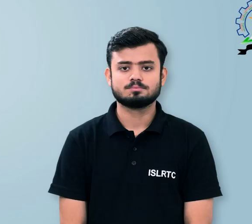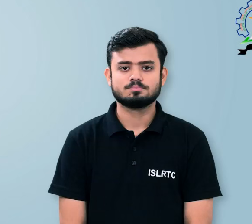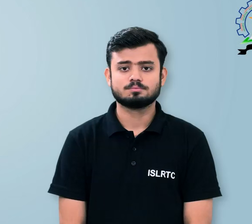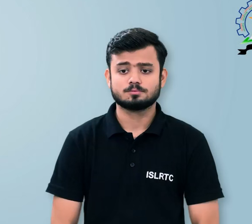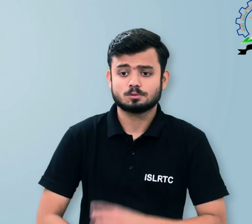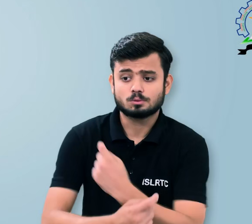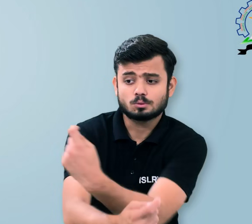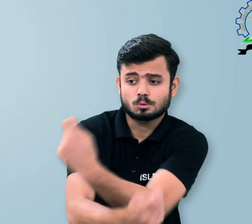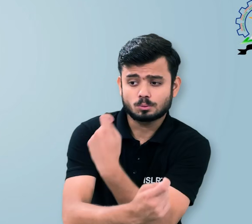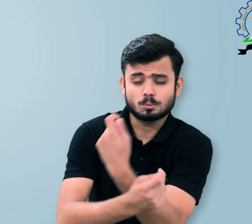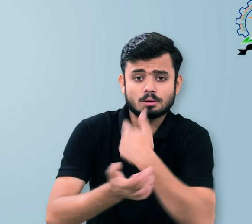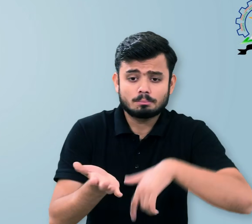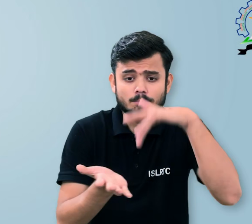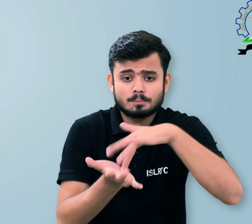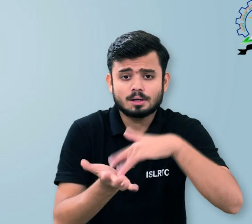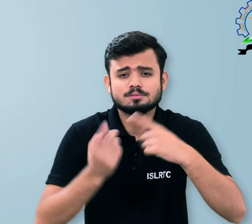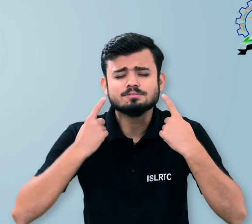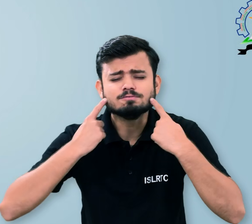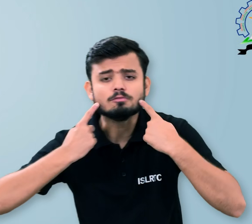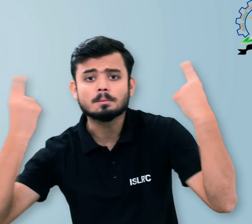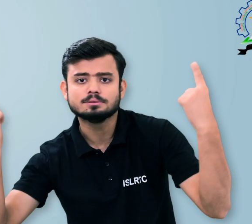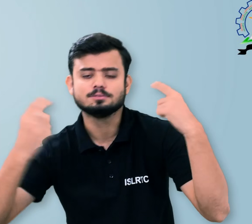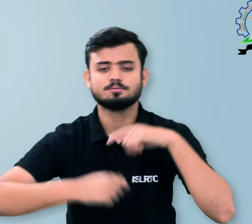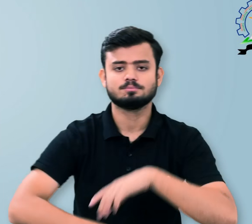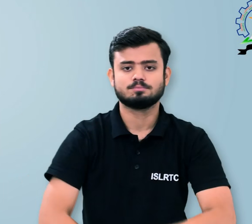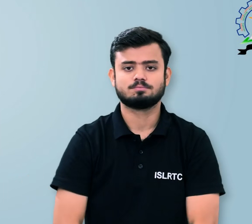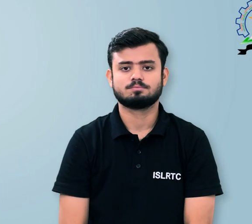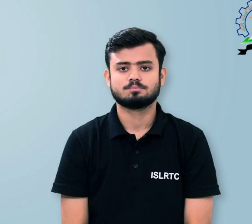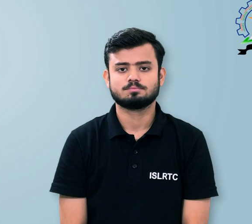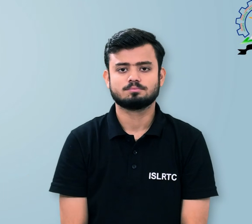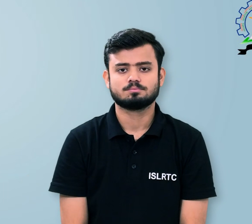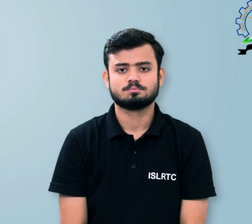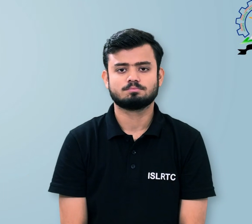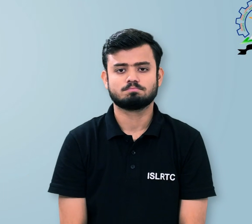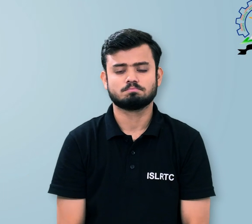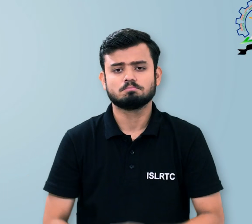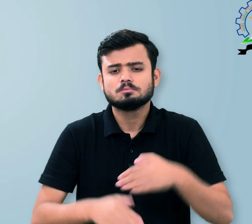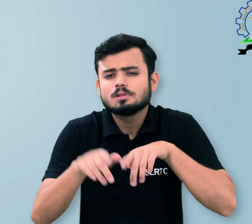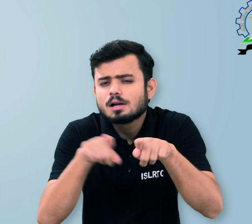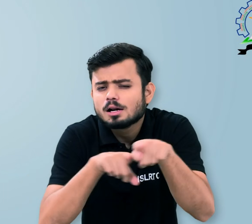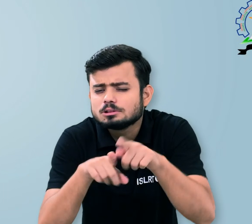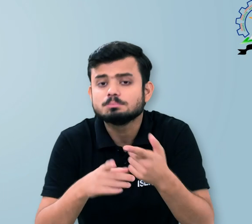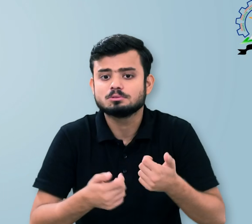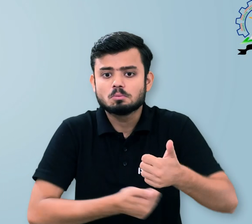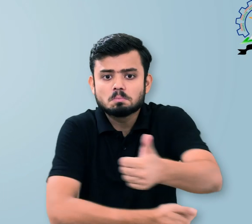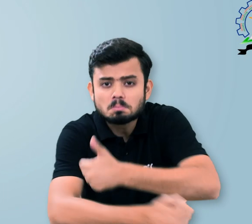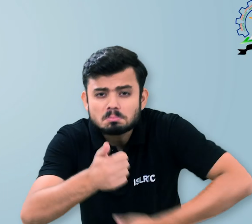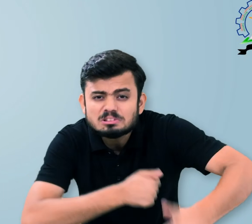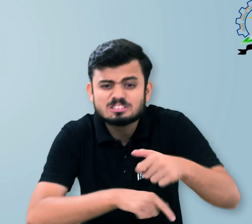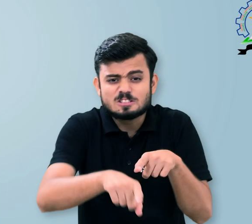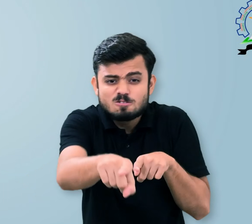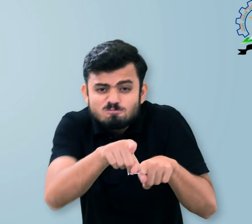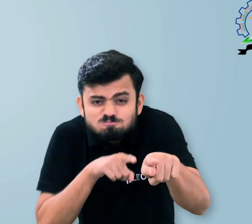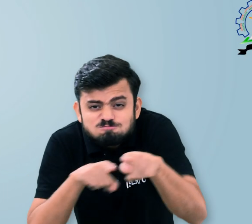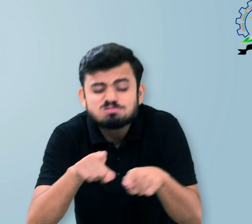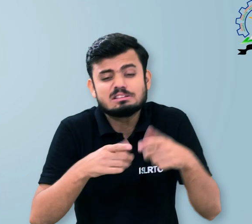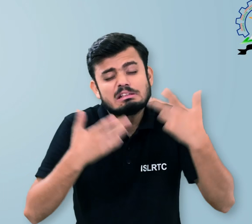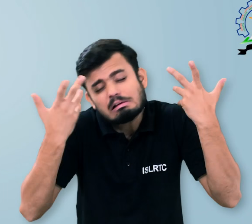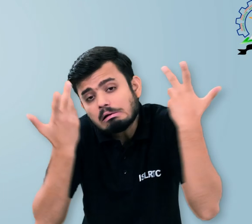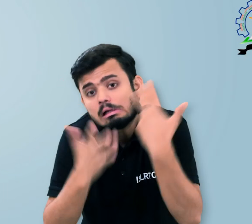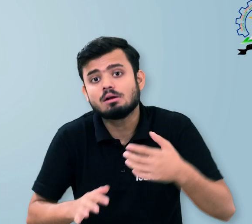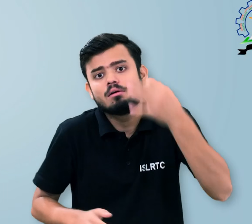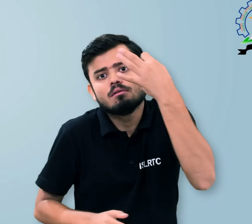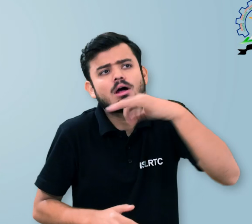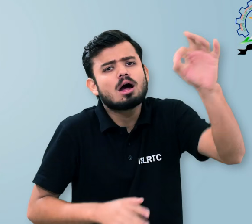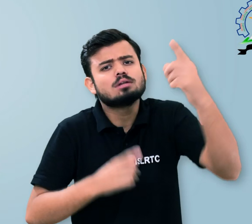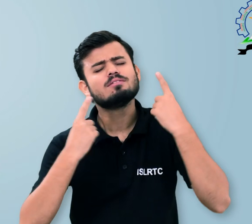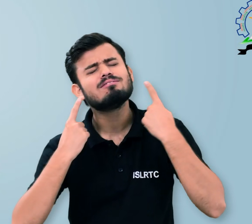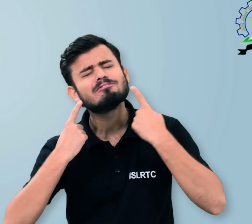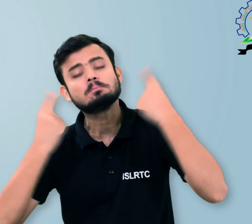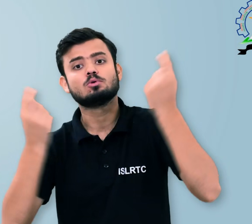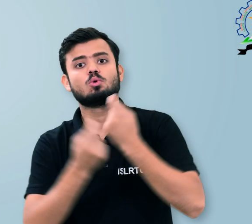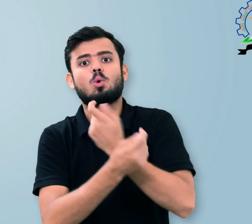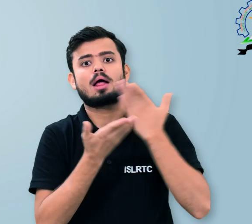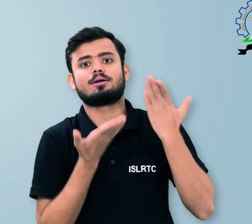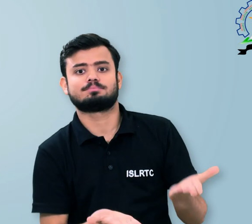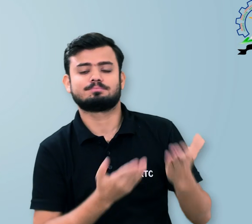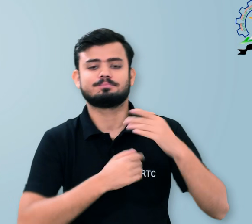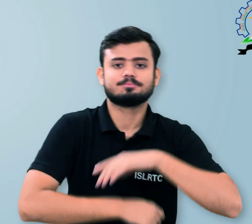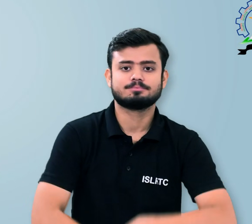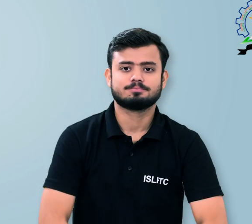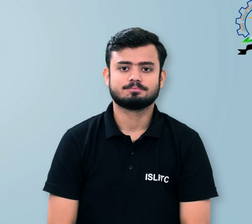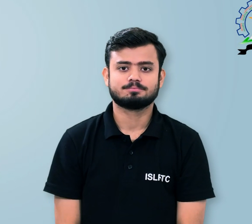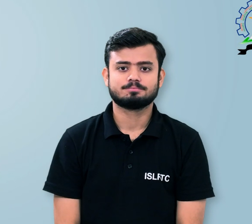Prix d'Amérique A prestigious harness race held in France.